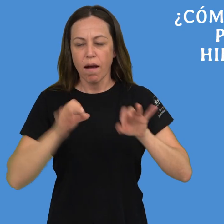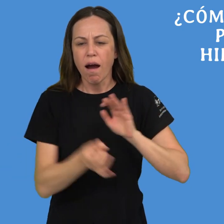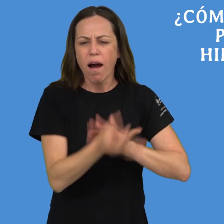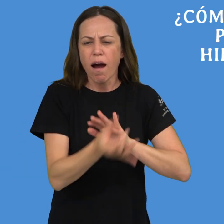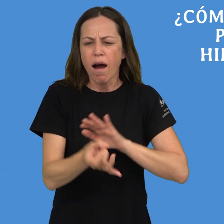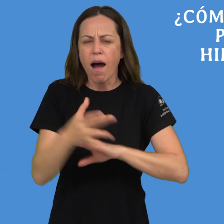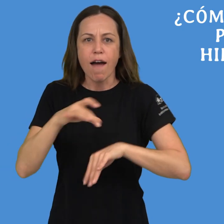crear